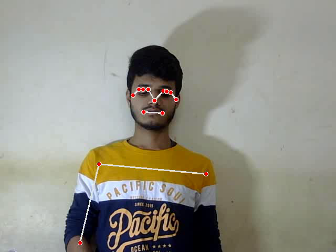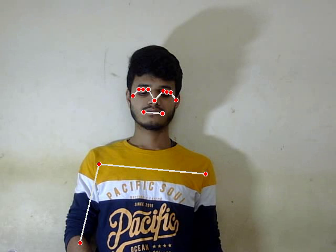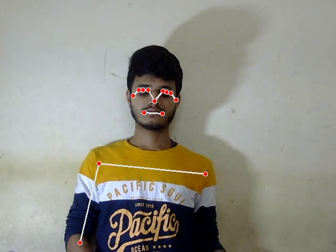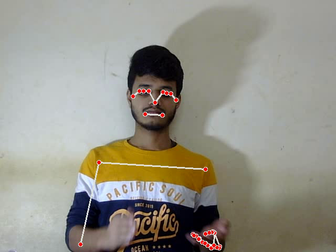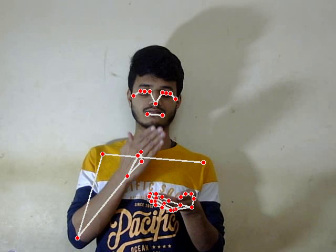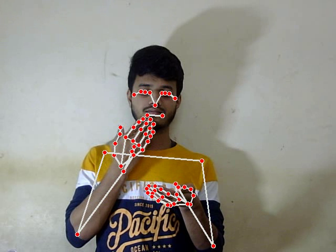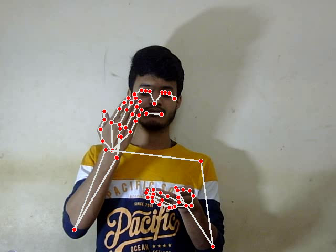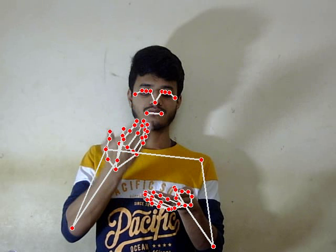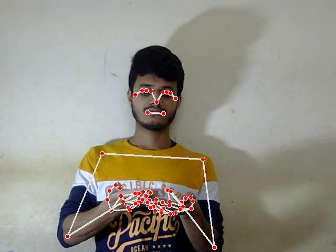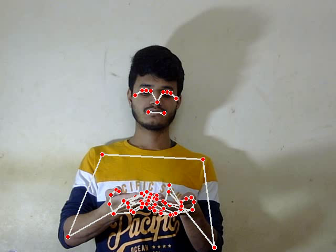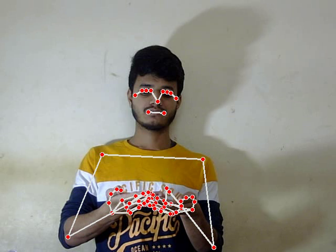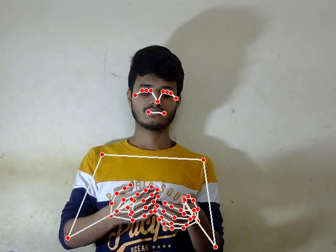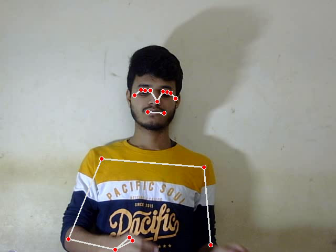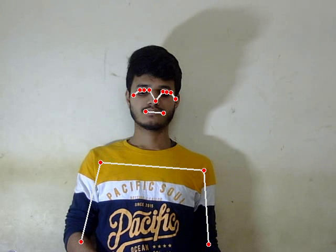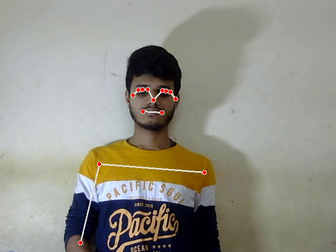good